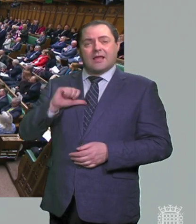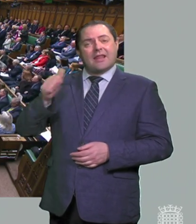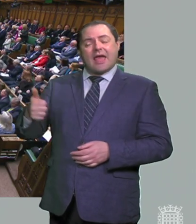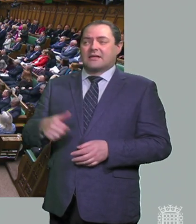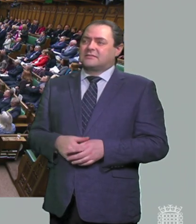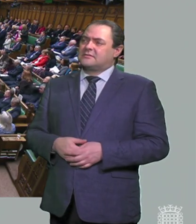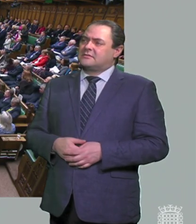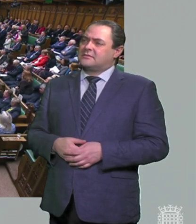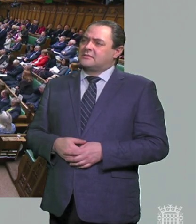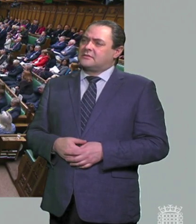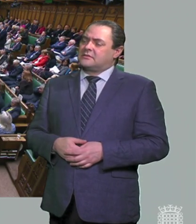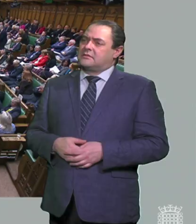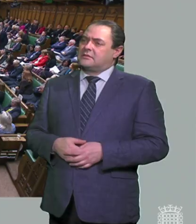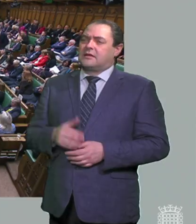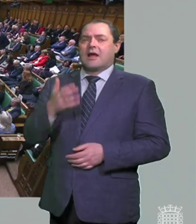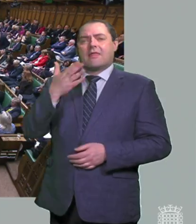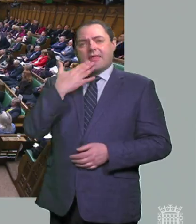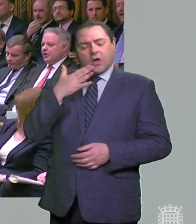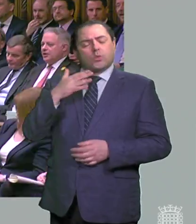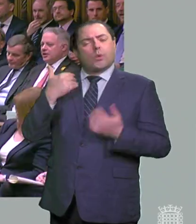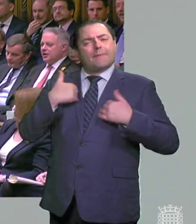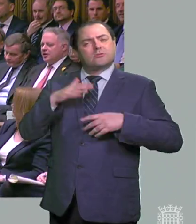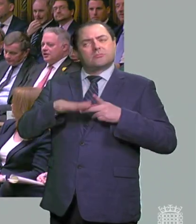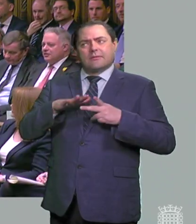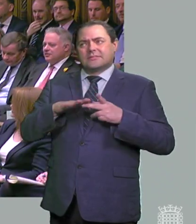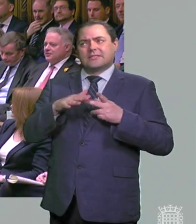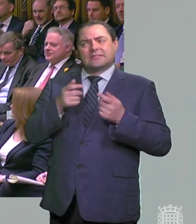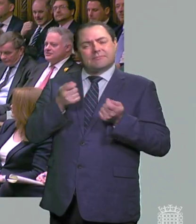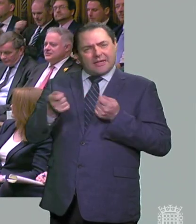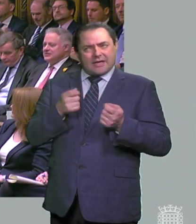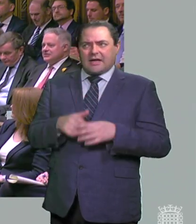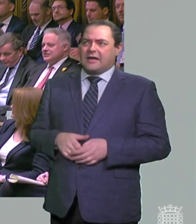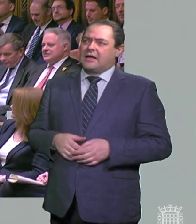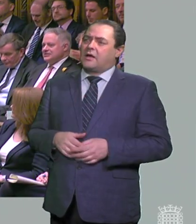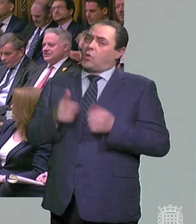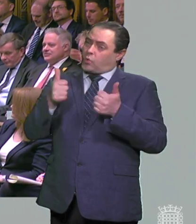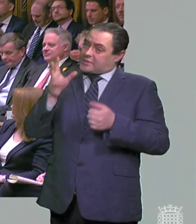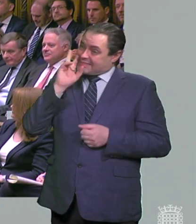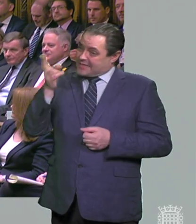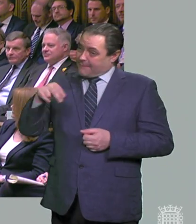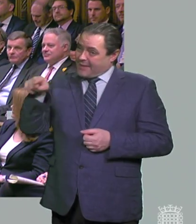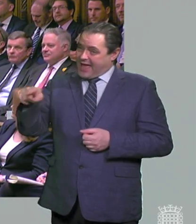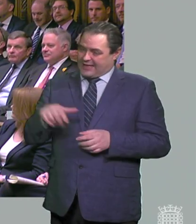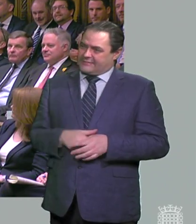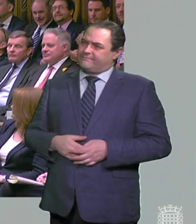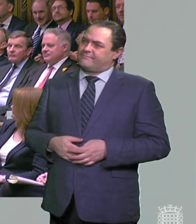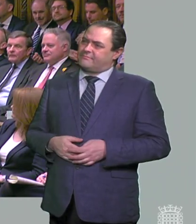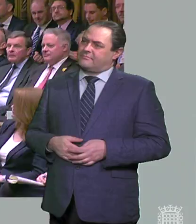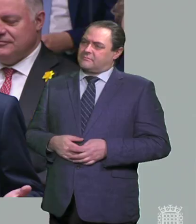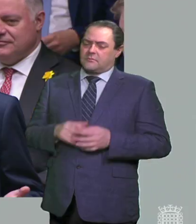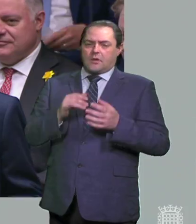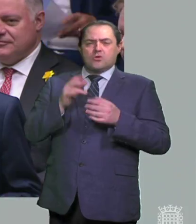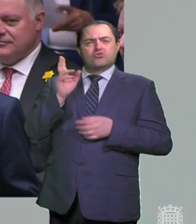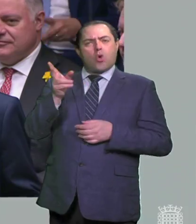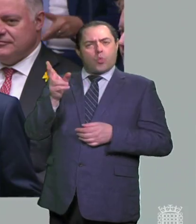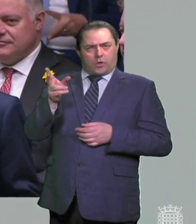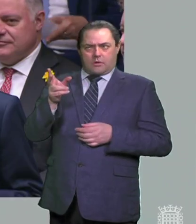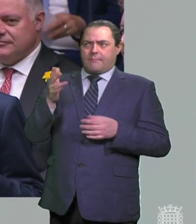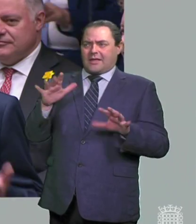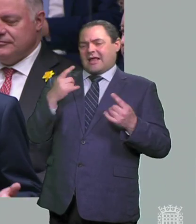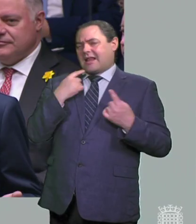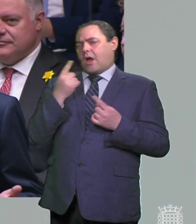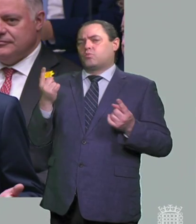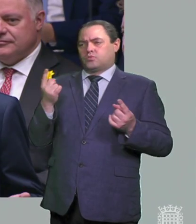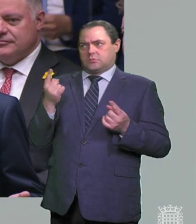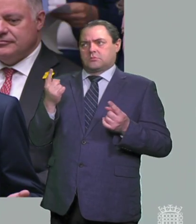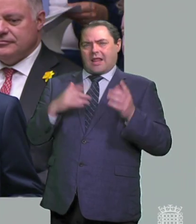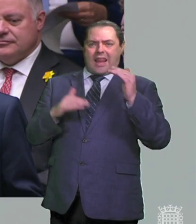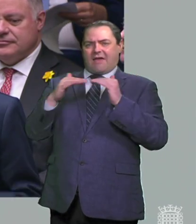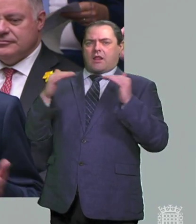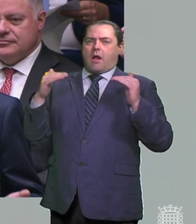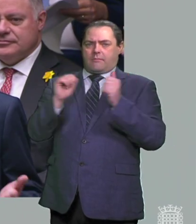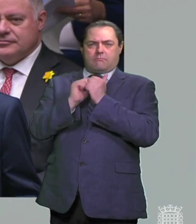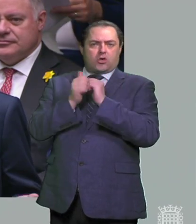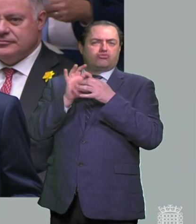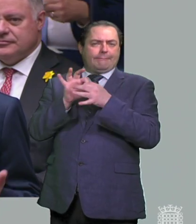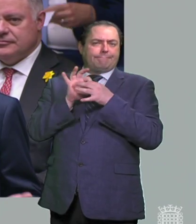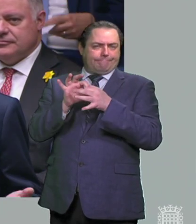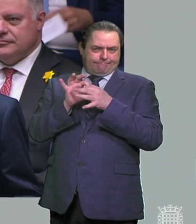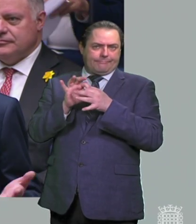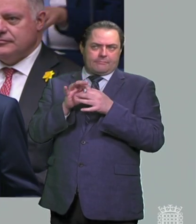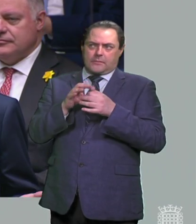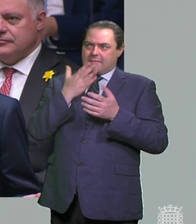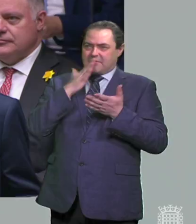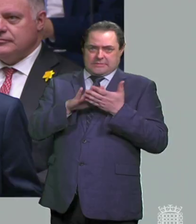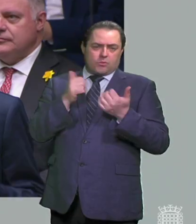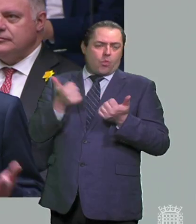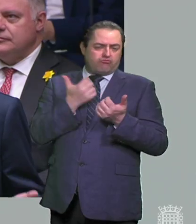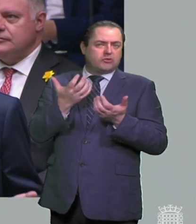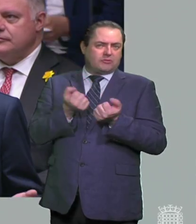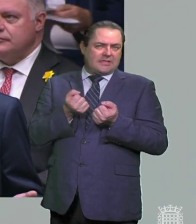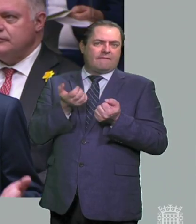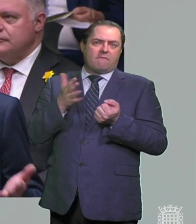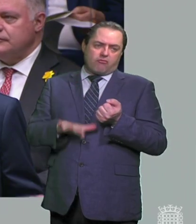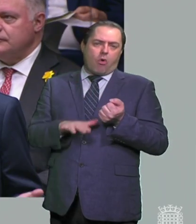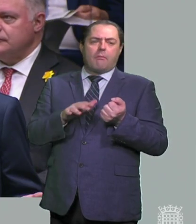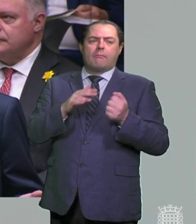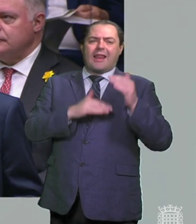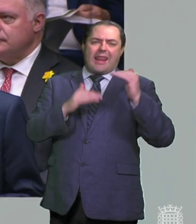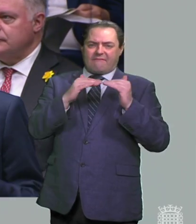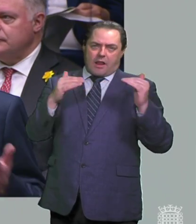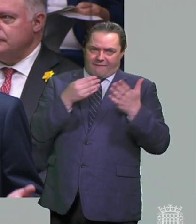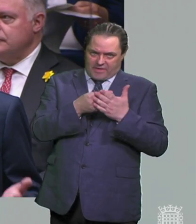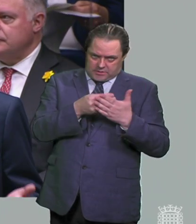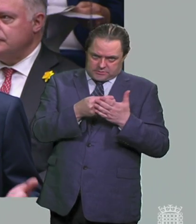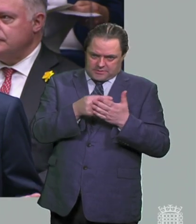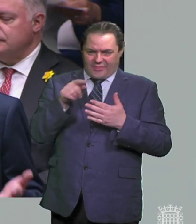It is very good to see you back in this place, Madam Deputy Speaker.It has been announced that Stoke-on-Trent will be one of the levelling-up partnerships, on top of the investment we have already received through programmes such as the levelling-up fund.